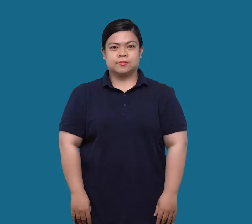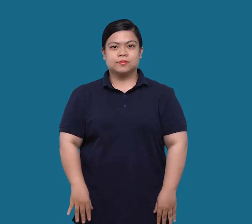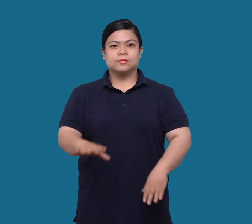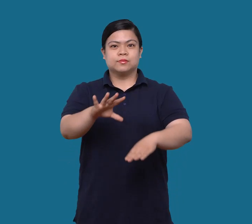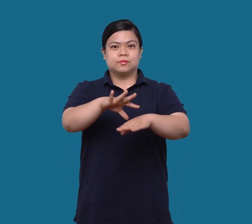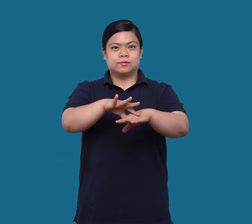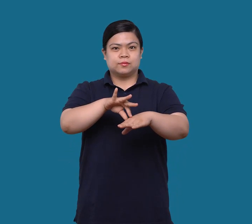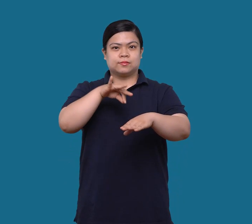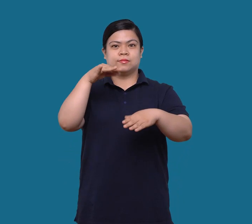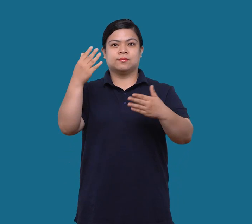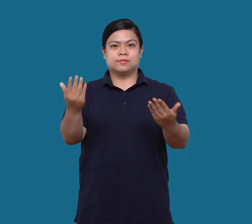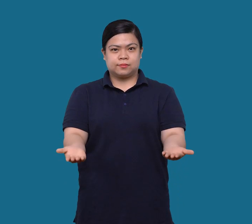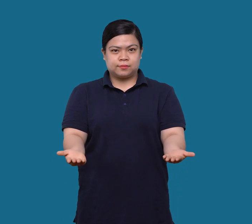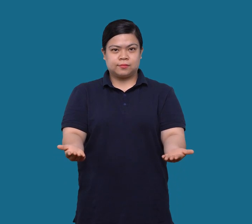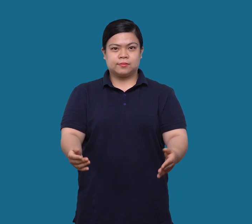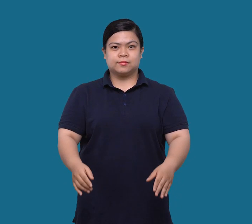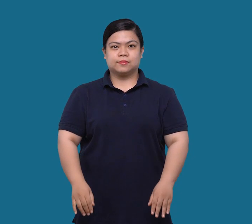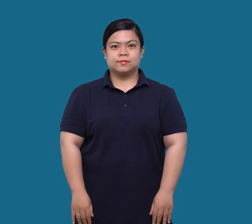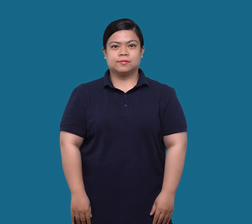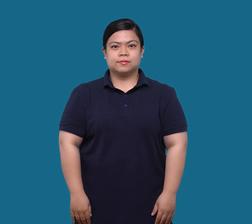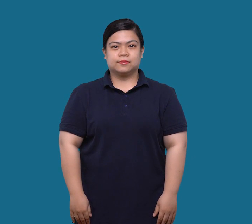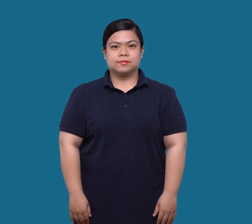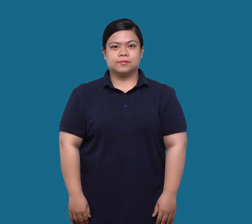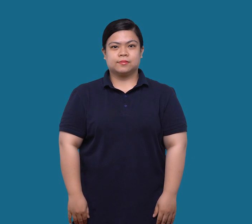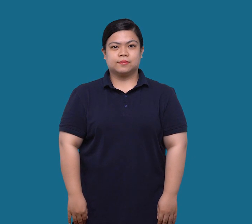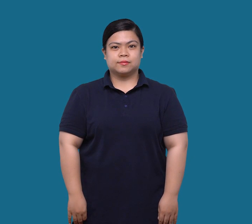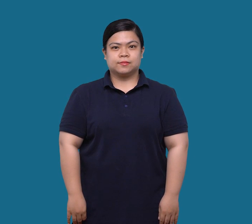tuần này